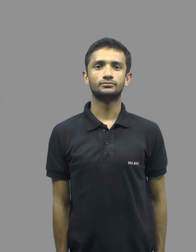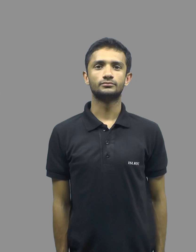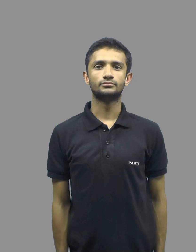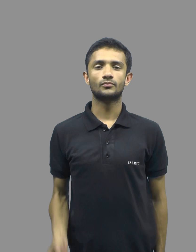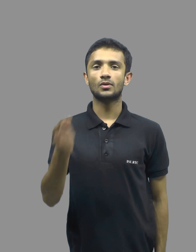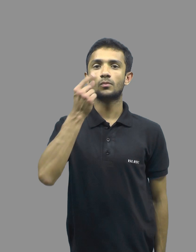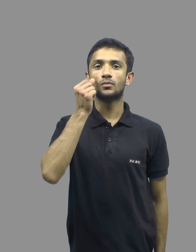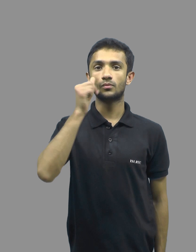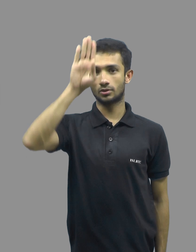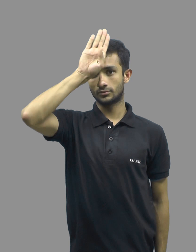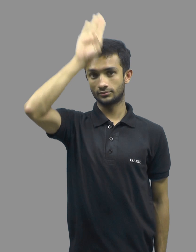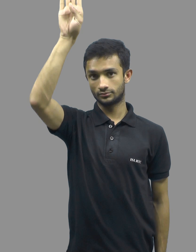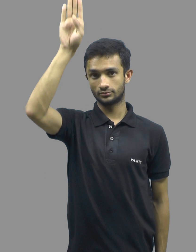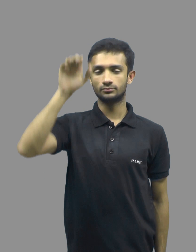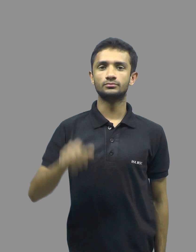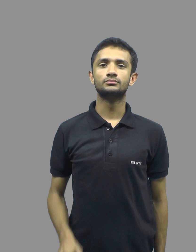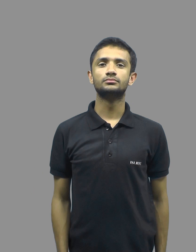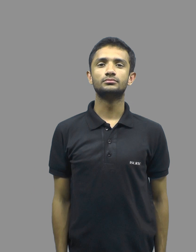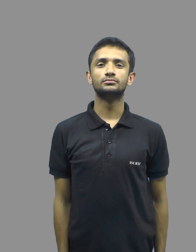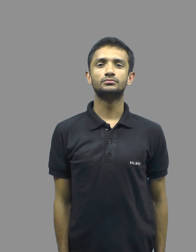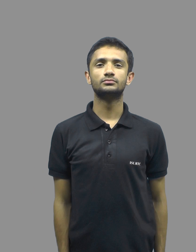King